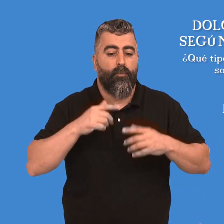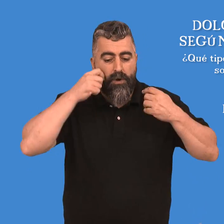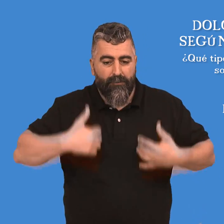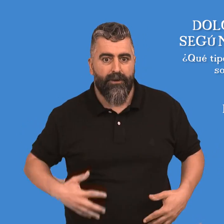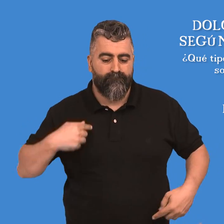cuerpo